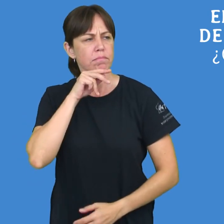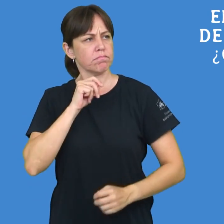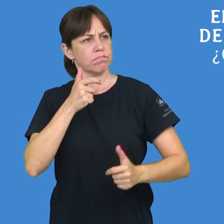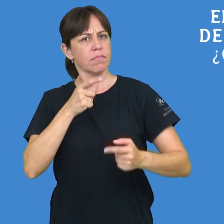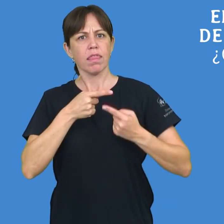empezar